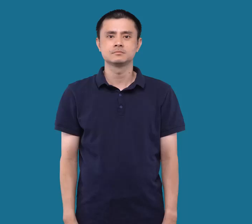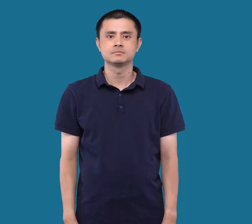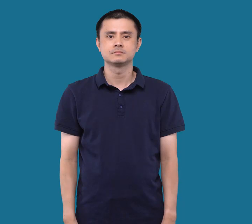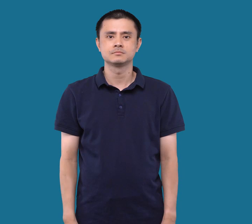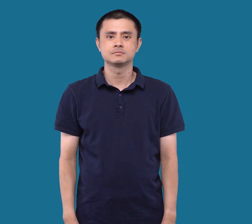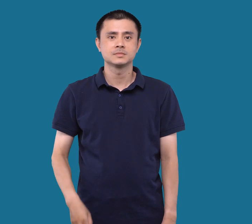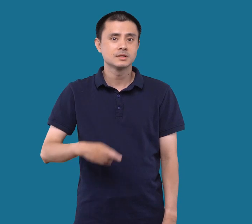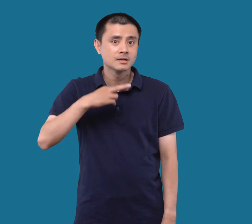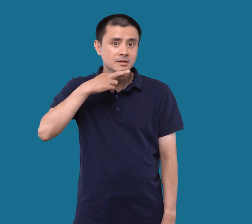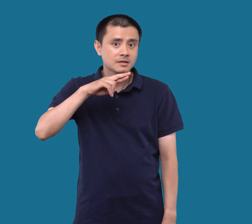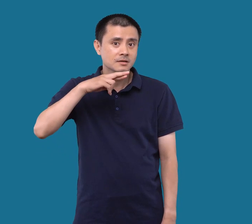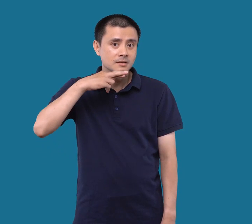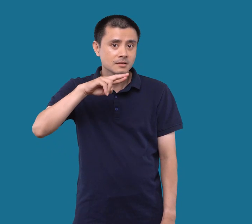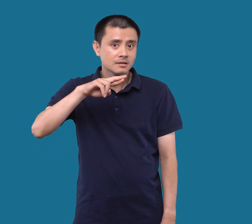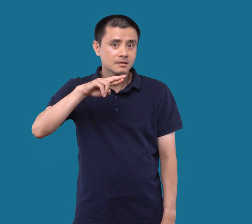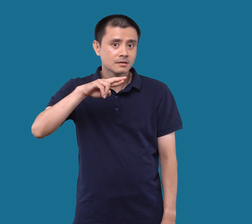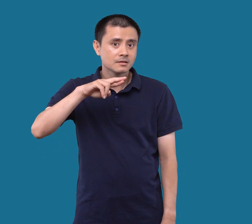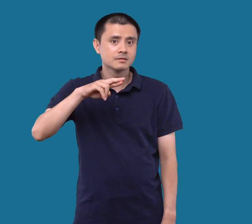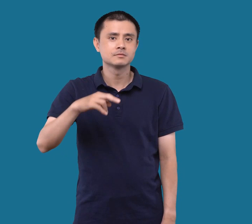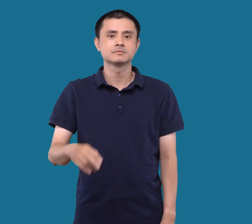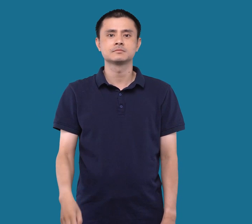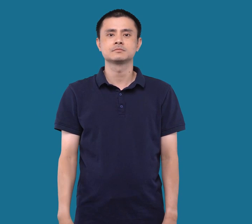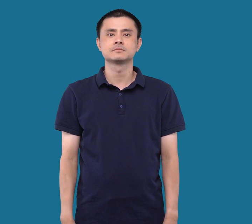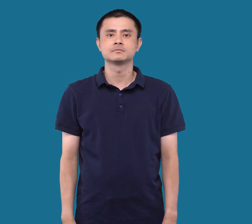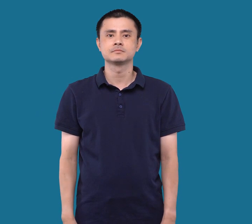chú rể